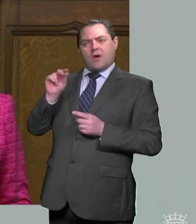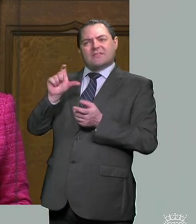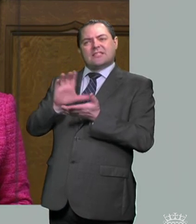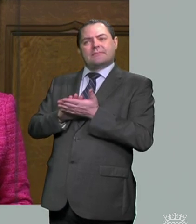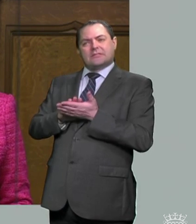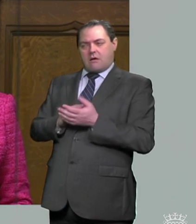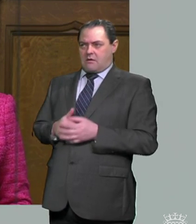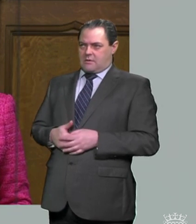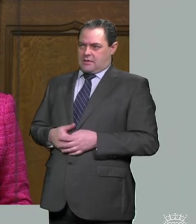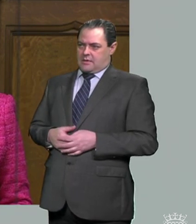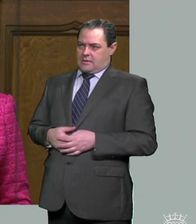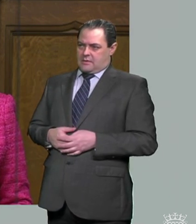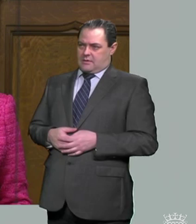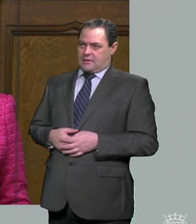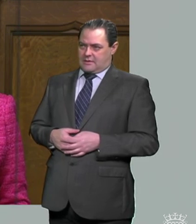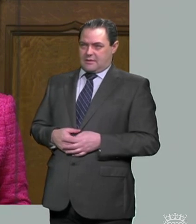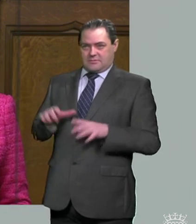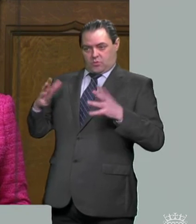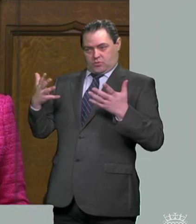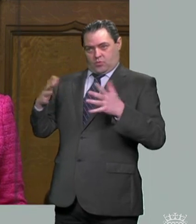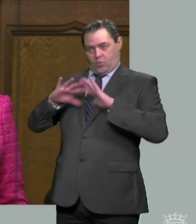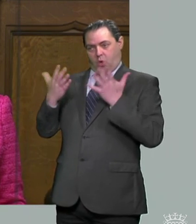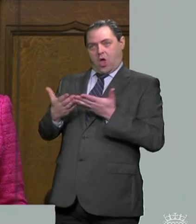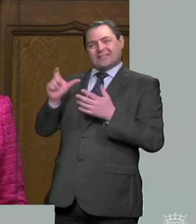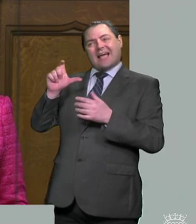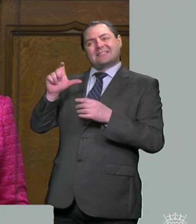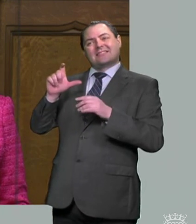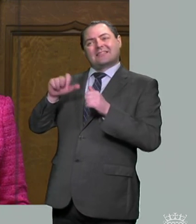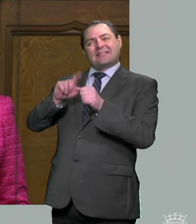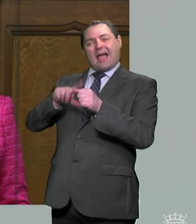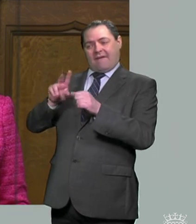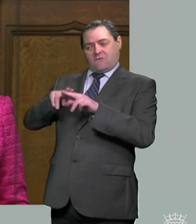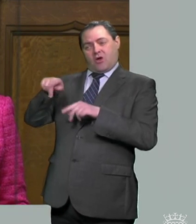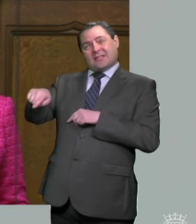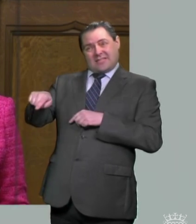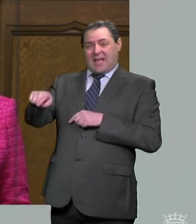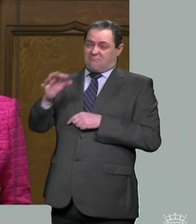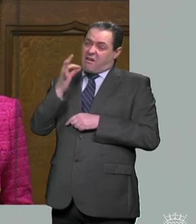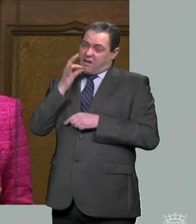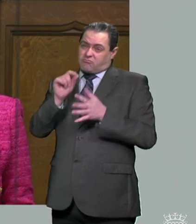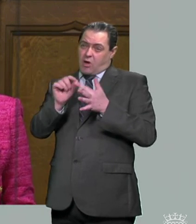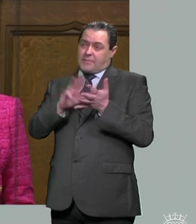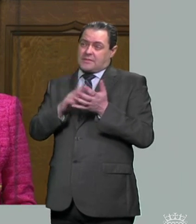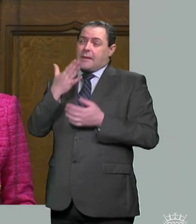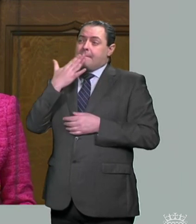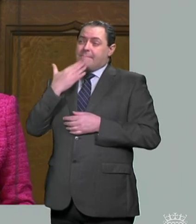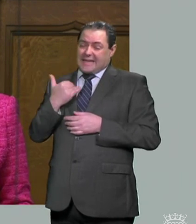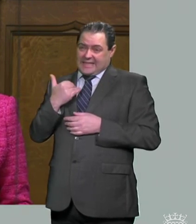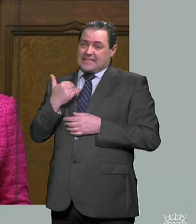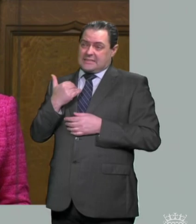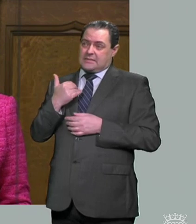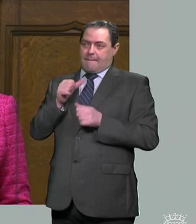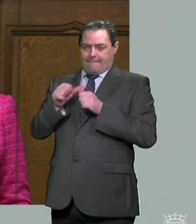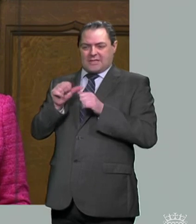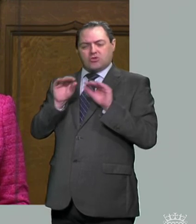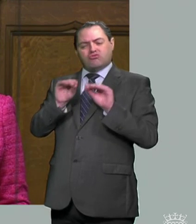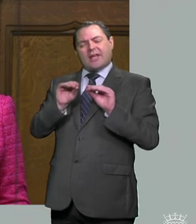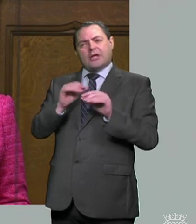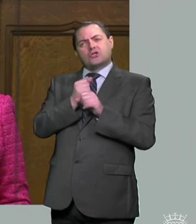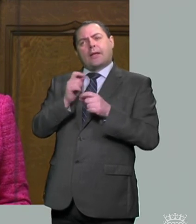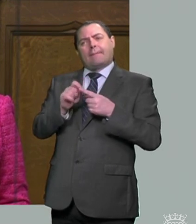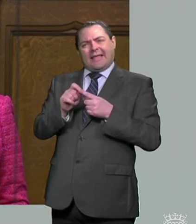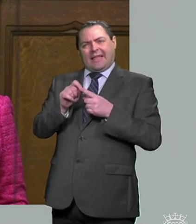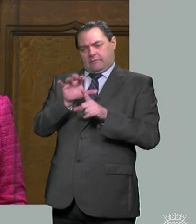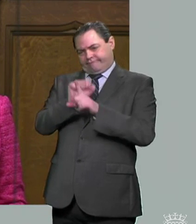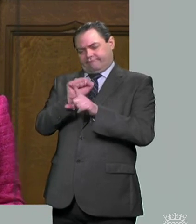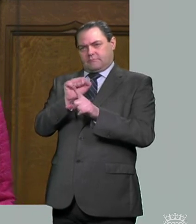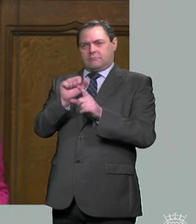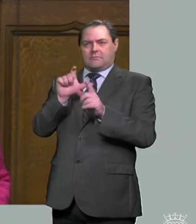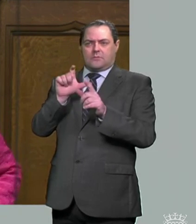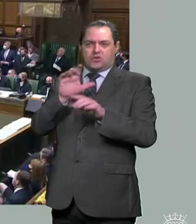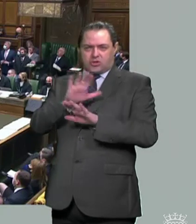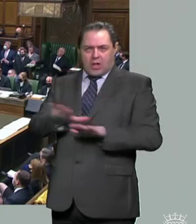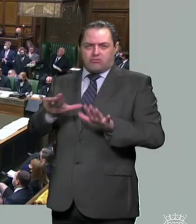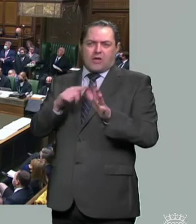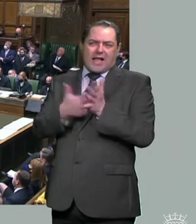On World Cancer Day on Friday, I would like to ask the Prime Minister to please advocate for more and better training for general practice to identify cancer in children.